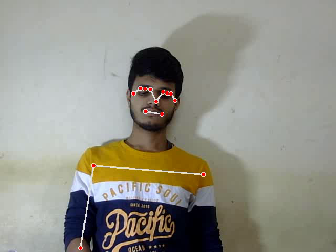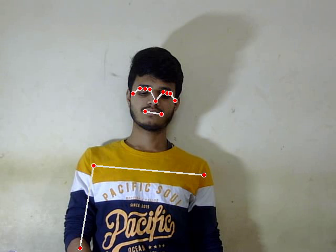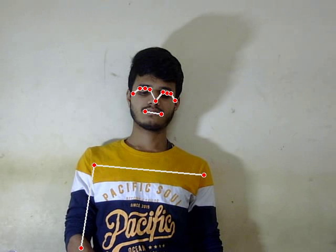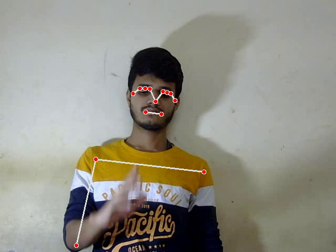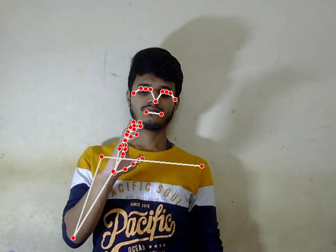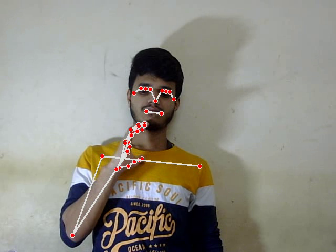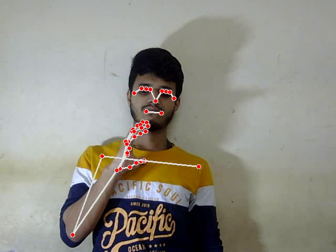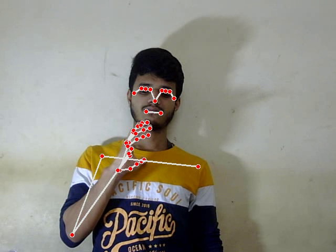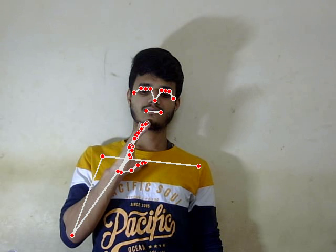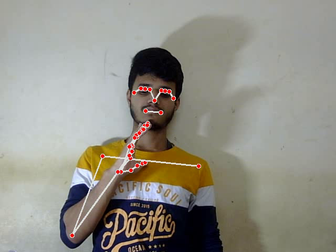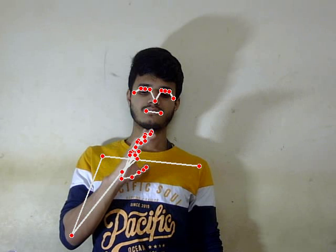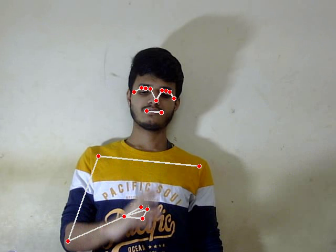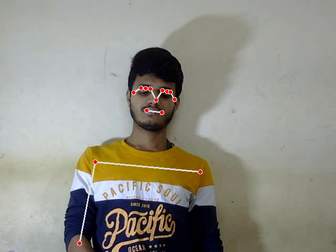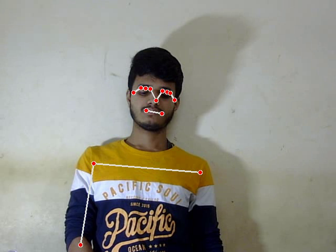fine